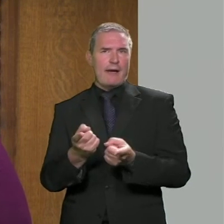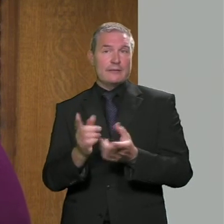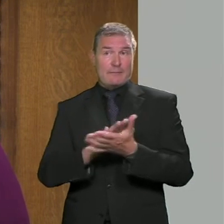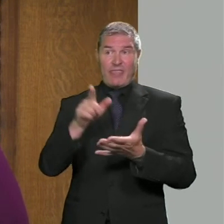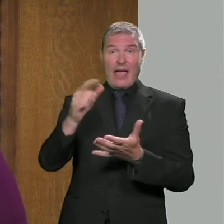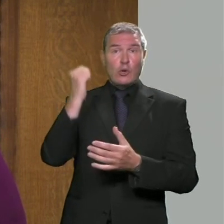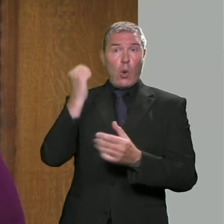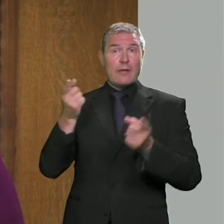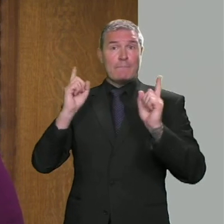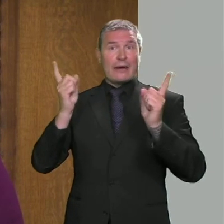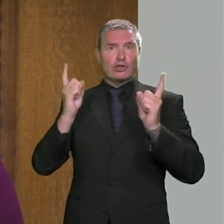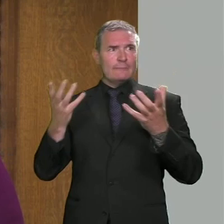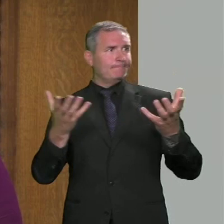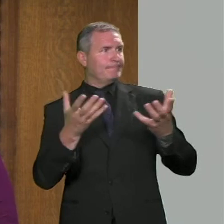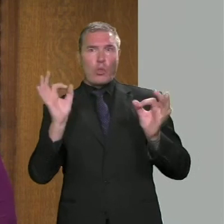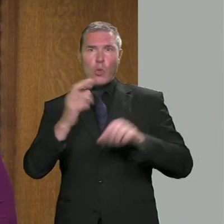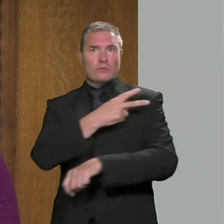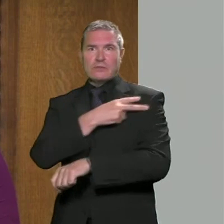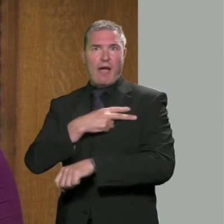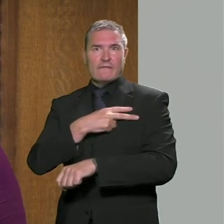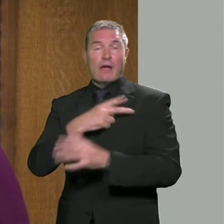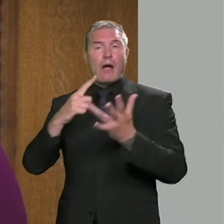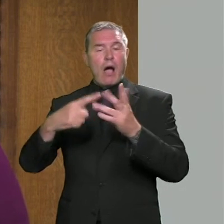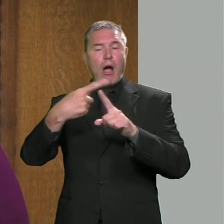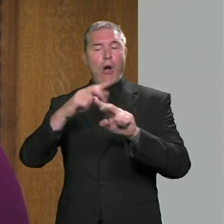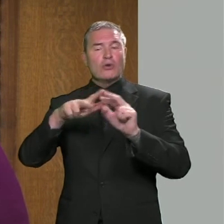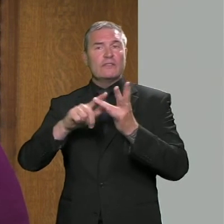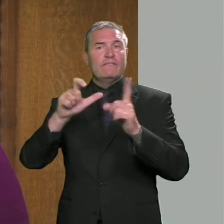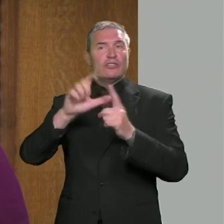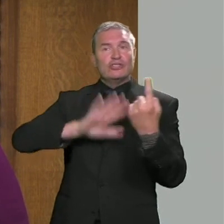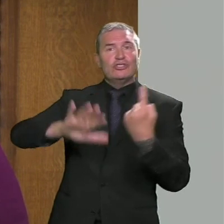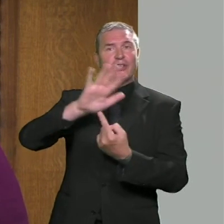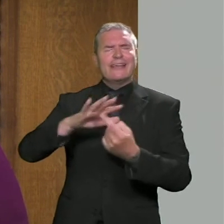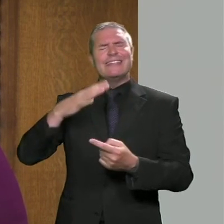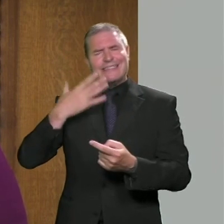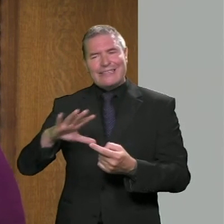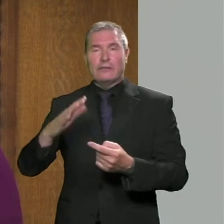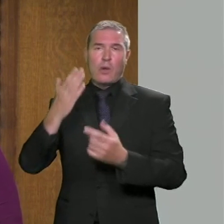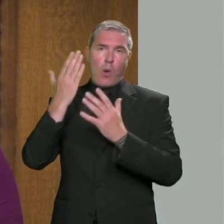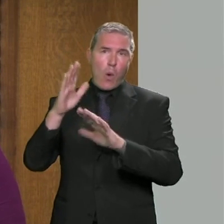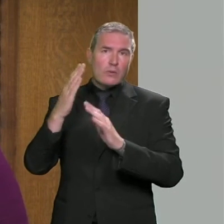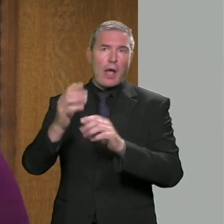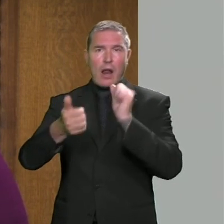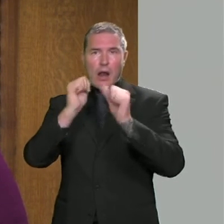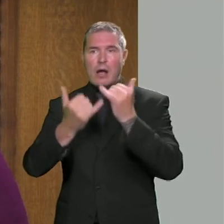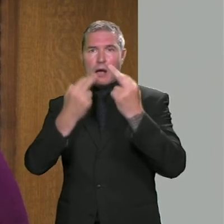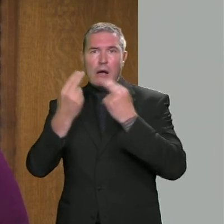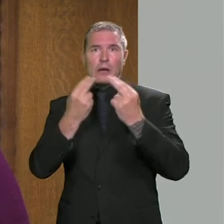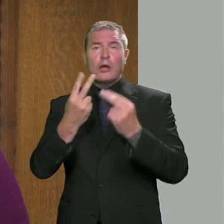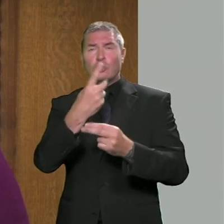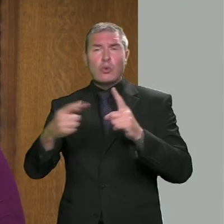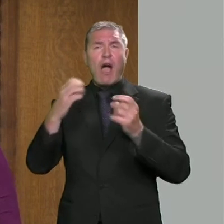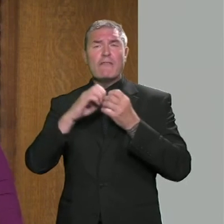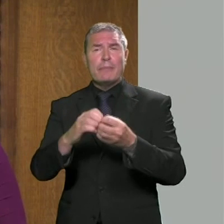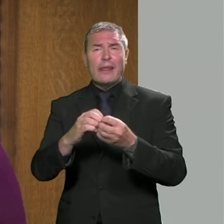This is the Prime Minister’s wake-up call. Oxfordshire’s economy alone relies on the hospitality industry to the tune of £2.5 billion.